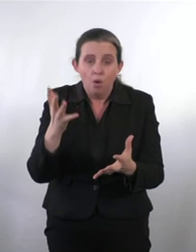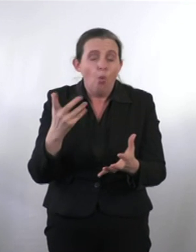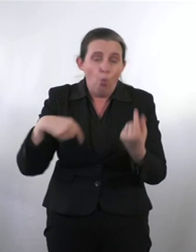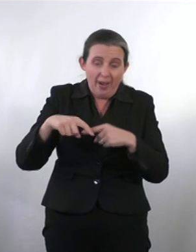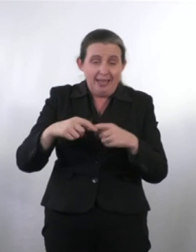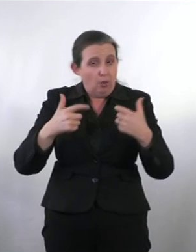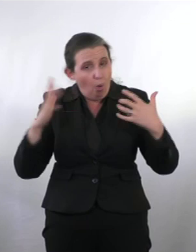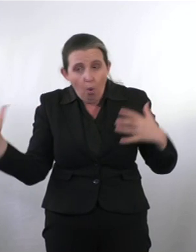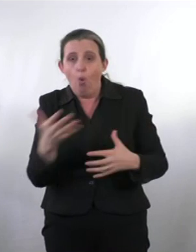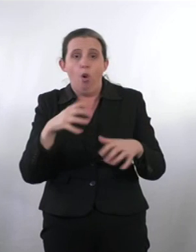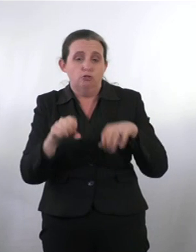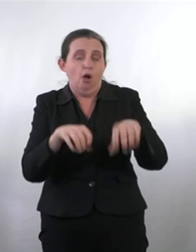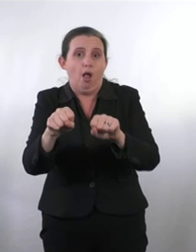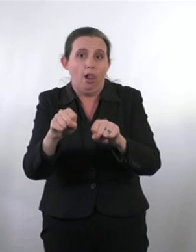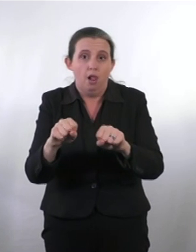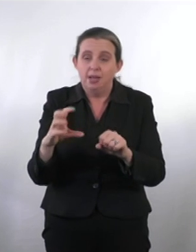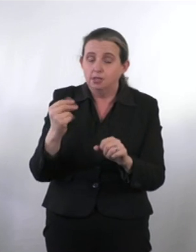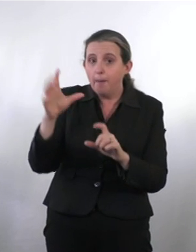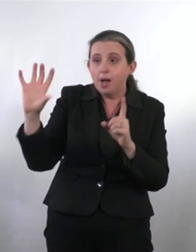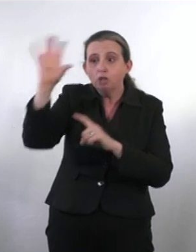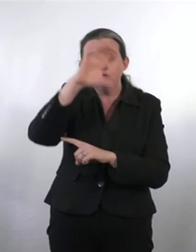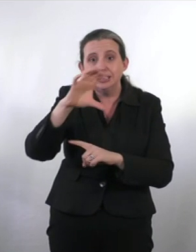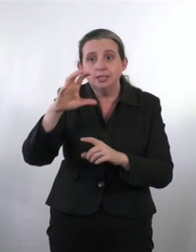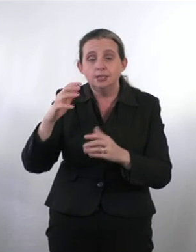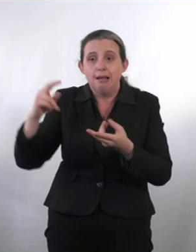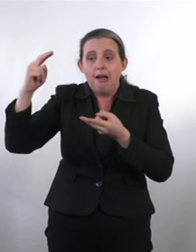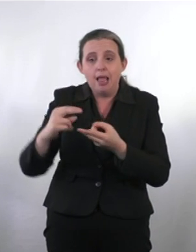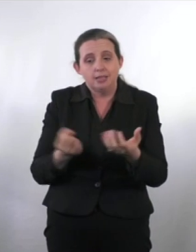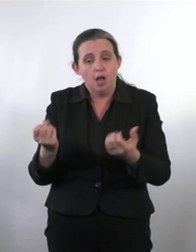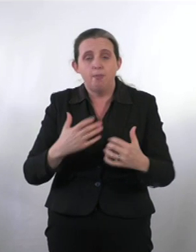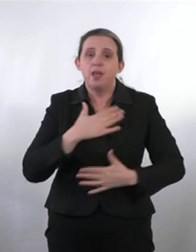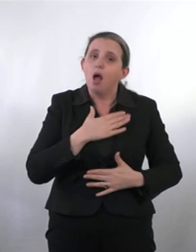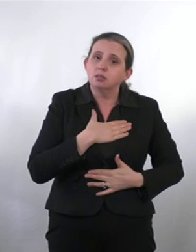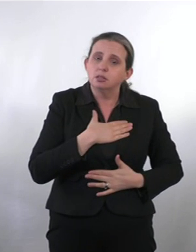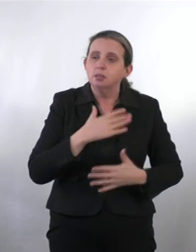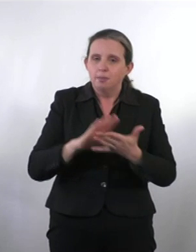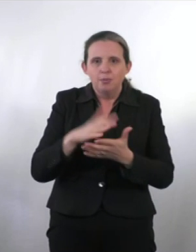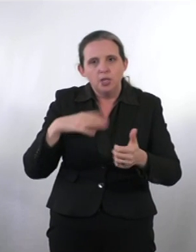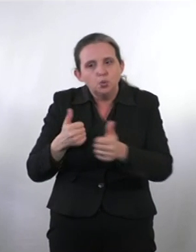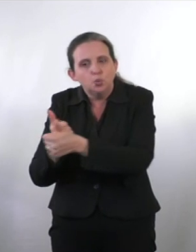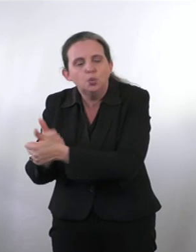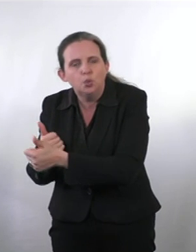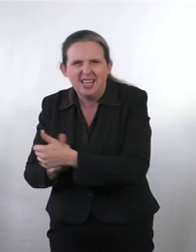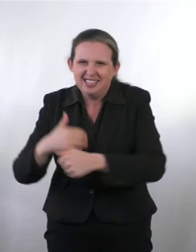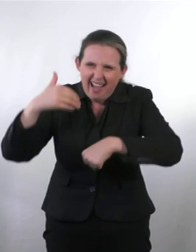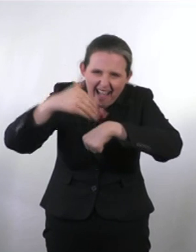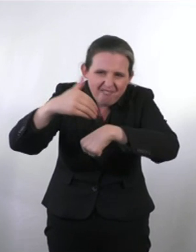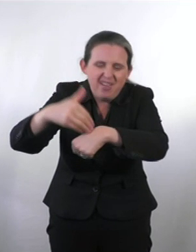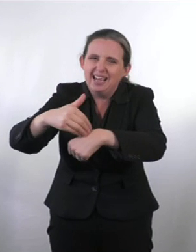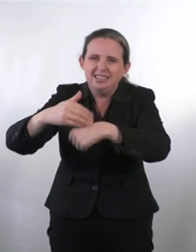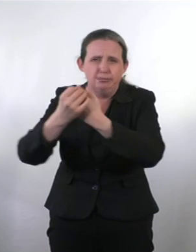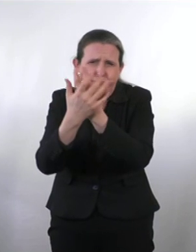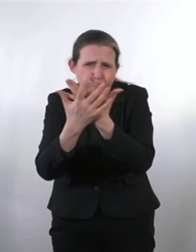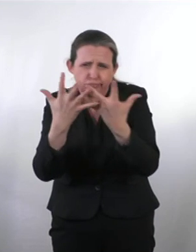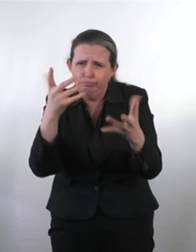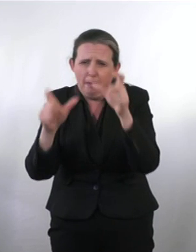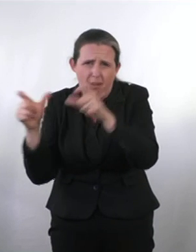The World Bank estimates that the pandemic will push 88 million to 150 million people into extreme poverty.